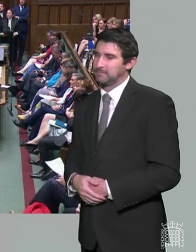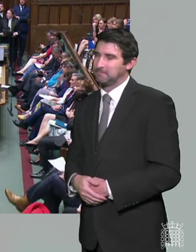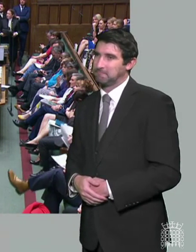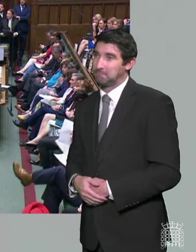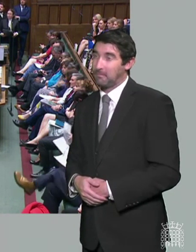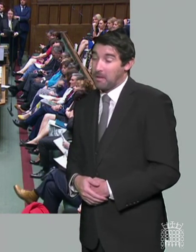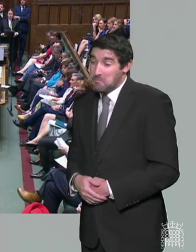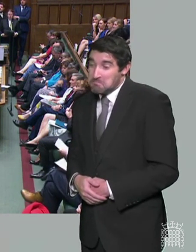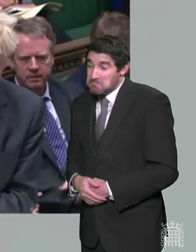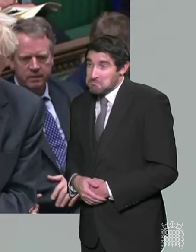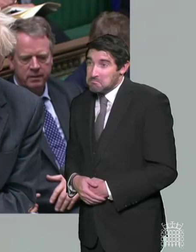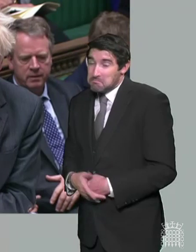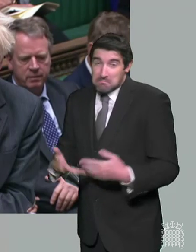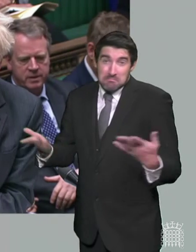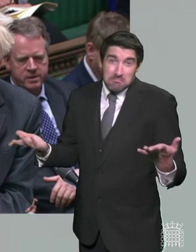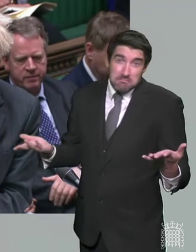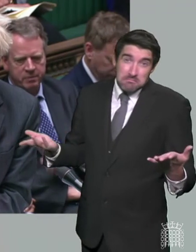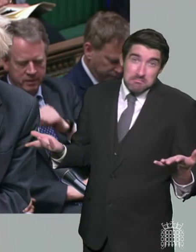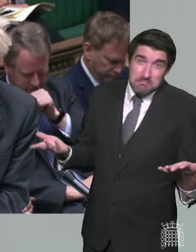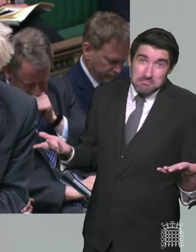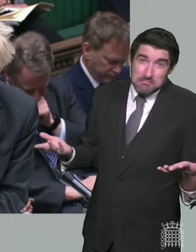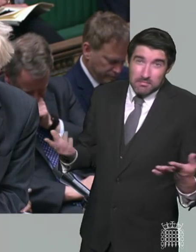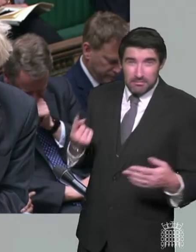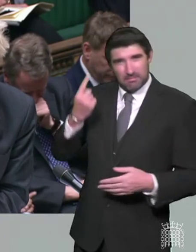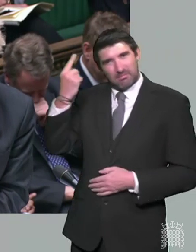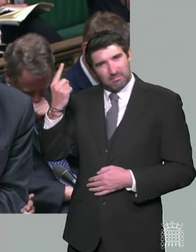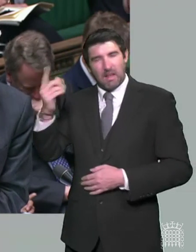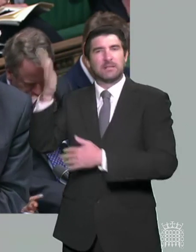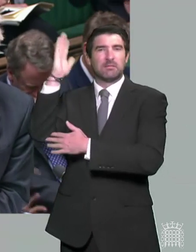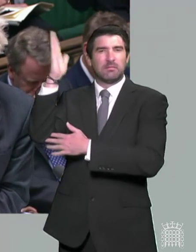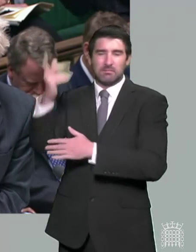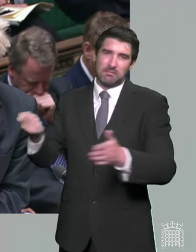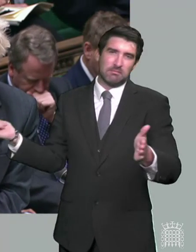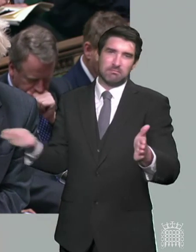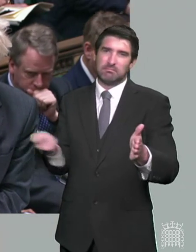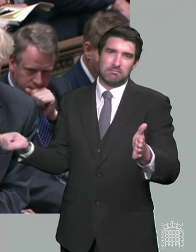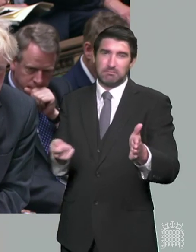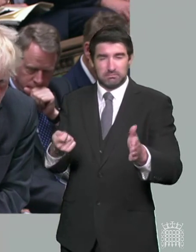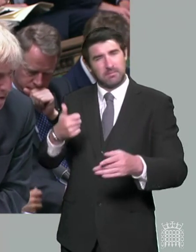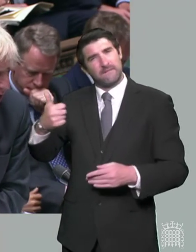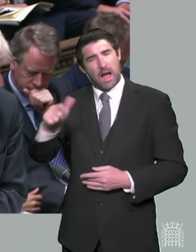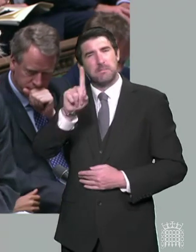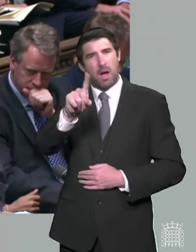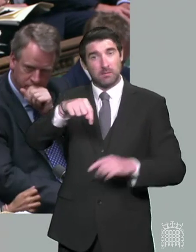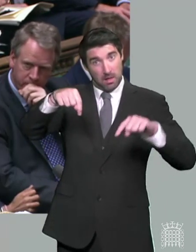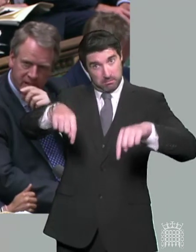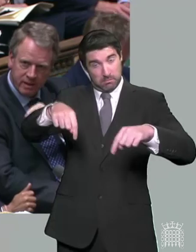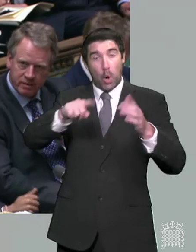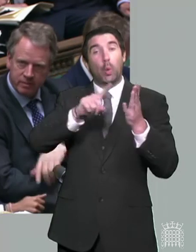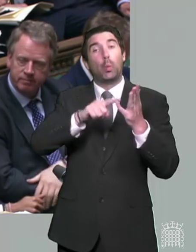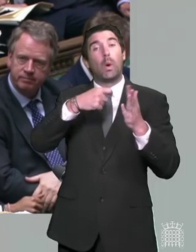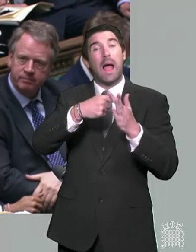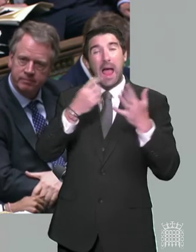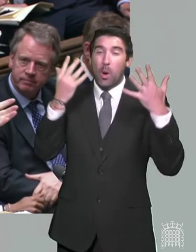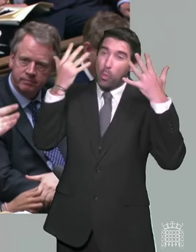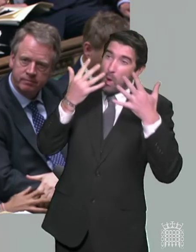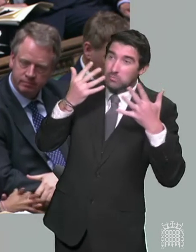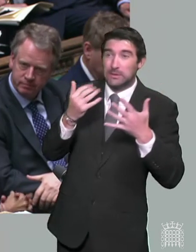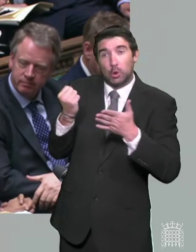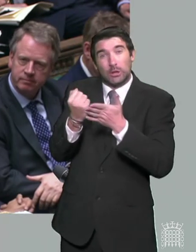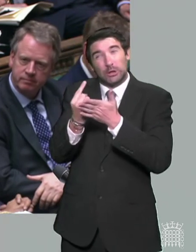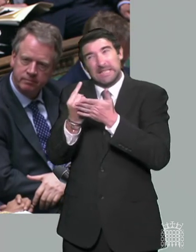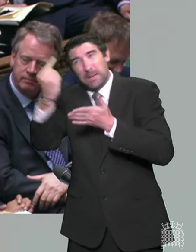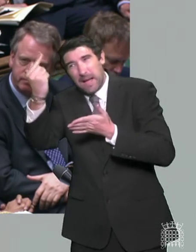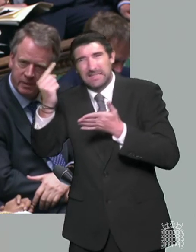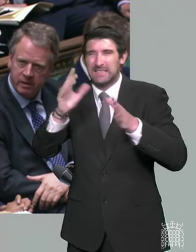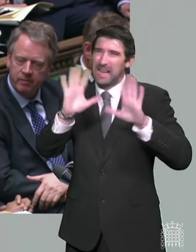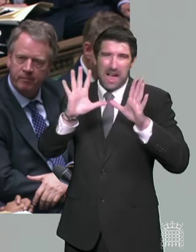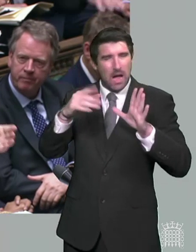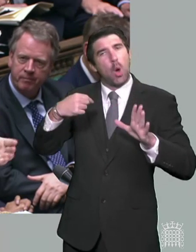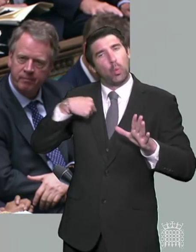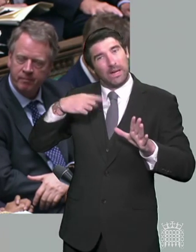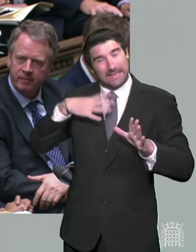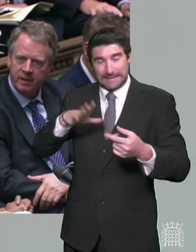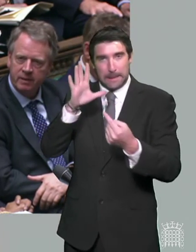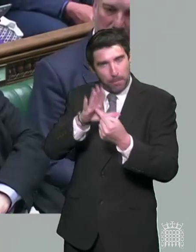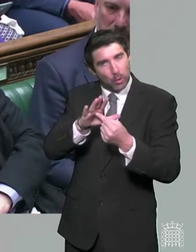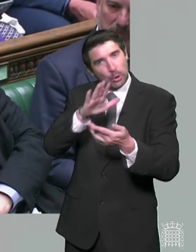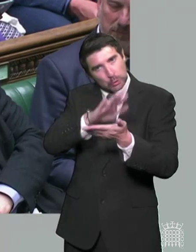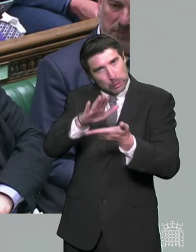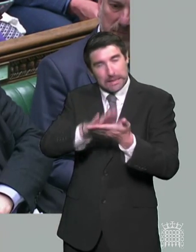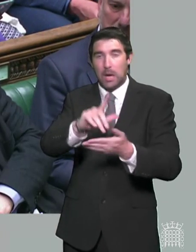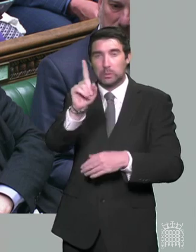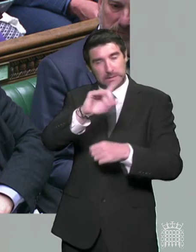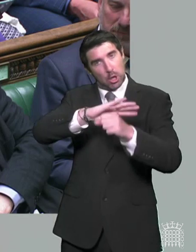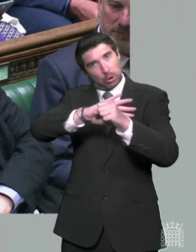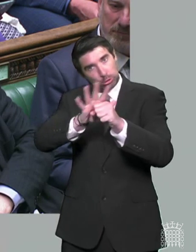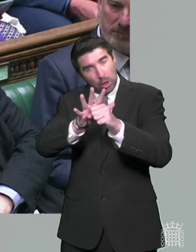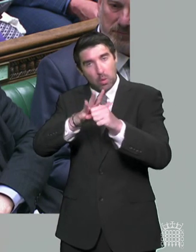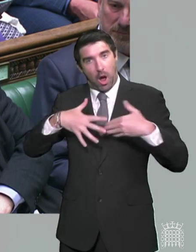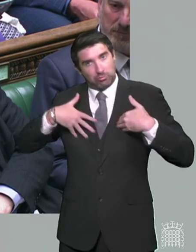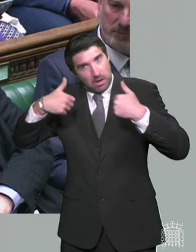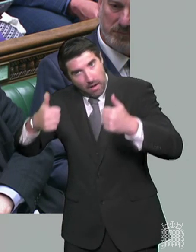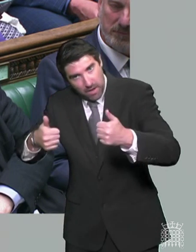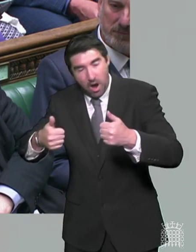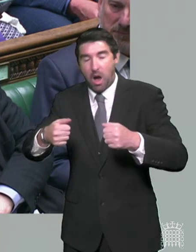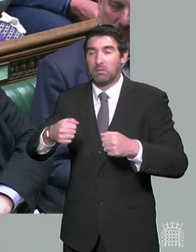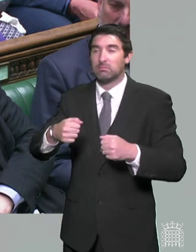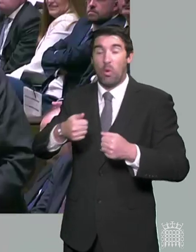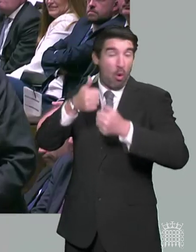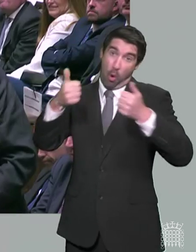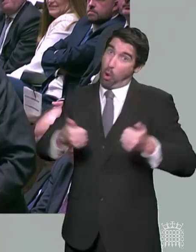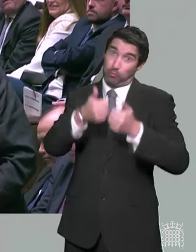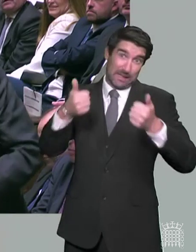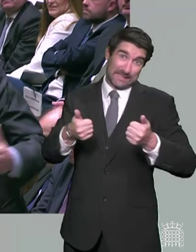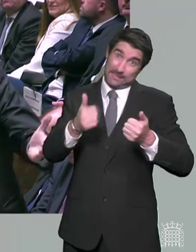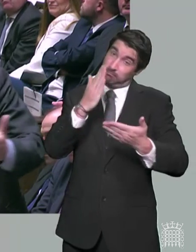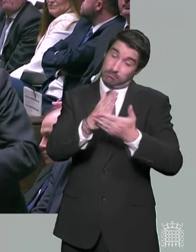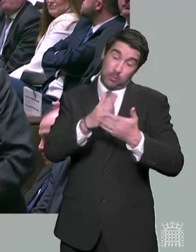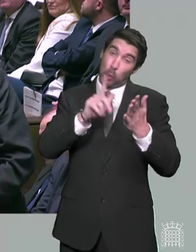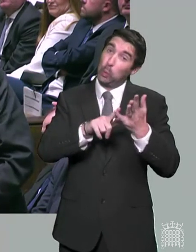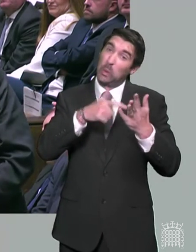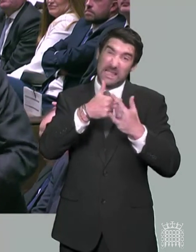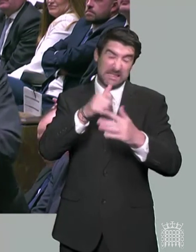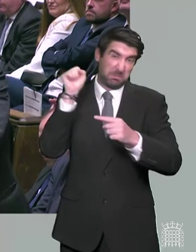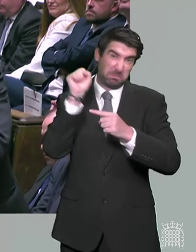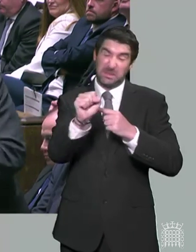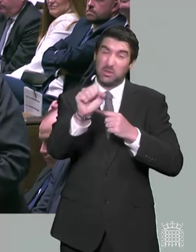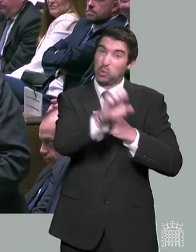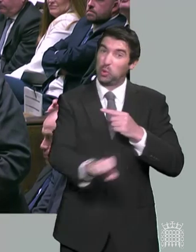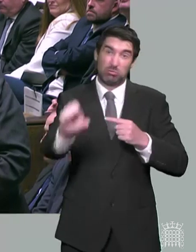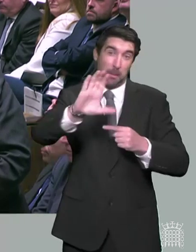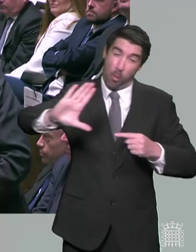I do not doubt the right honourable Gentleman’s talents as a conversationalist, but I think there are other subjects in the national conversation right now, including what we are doing to come through the aftershocks of covid with the strongest jobs-led recovery of any European economy.